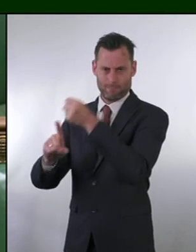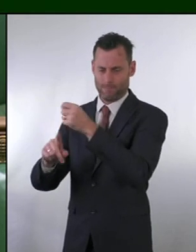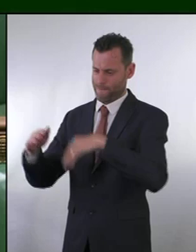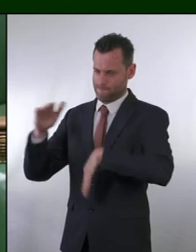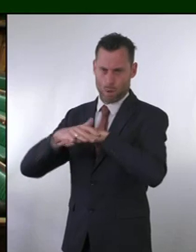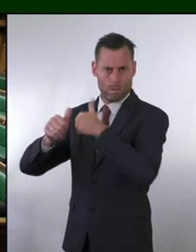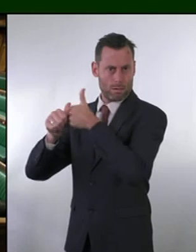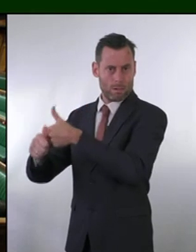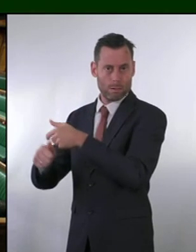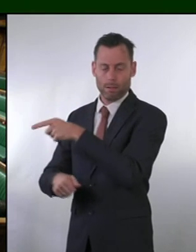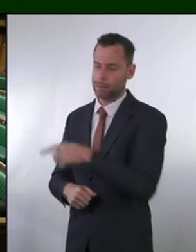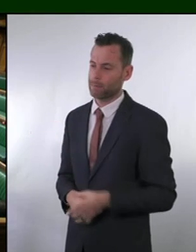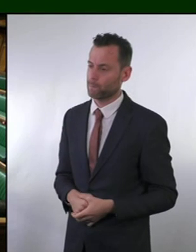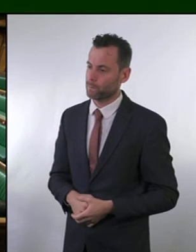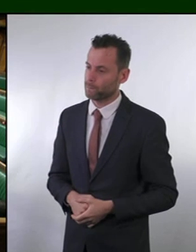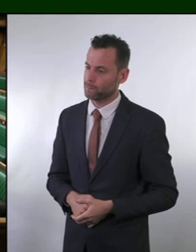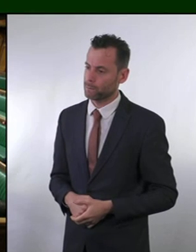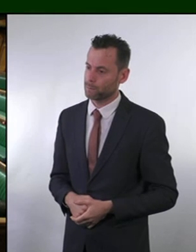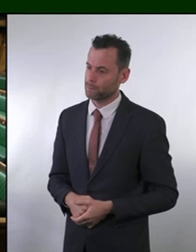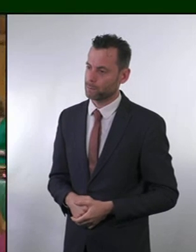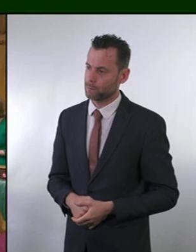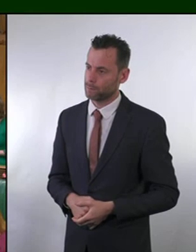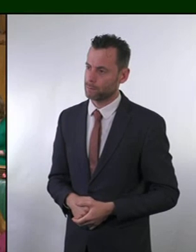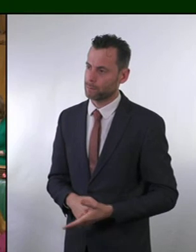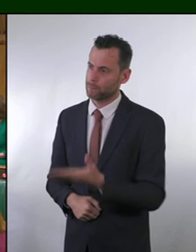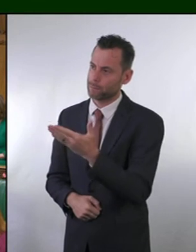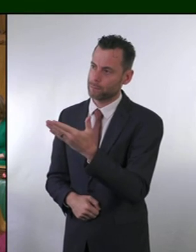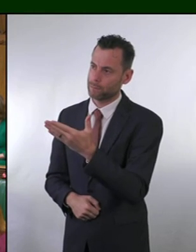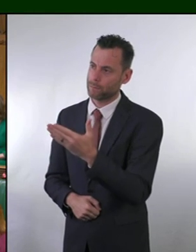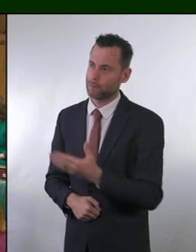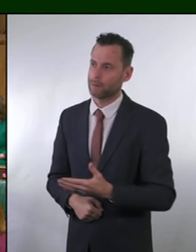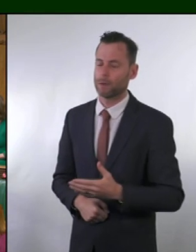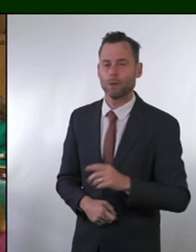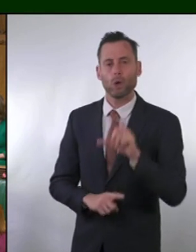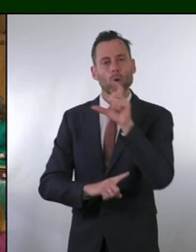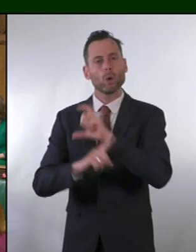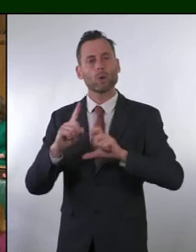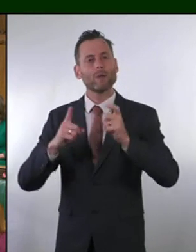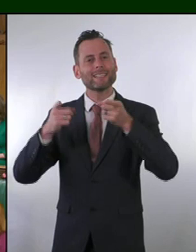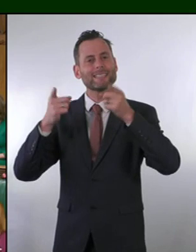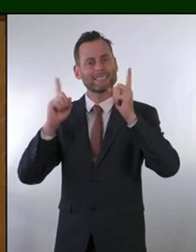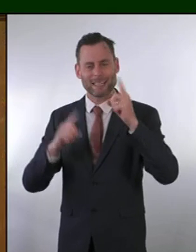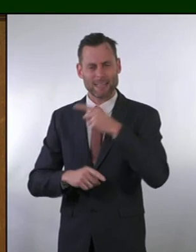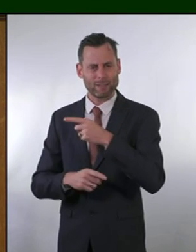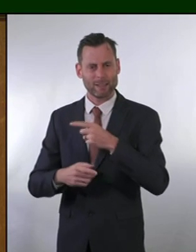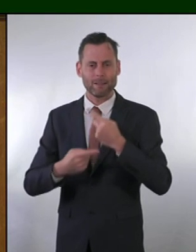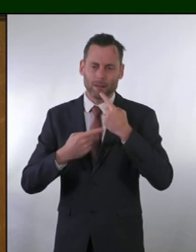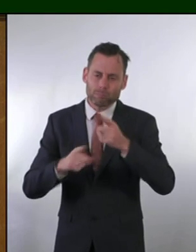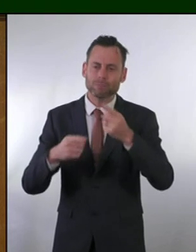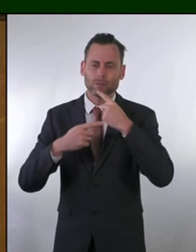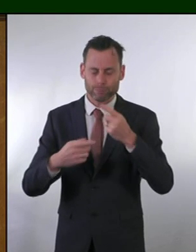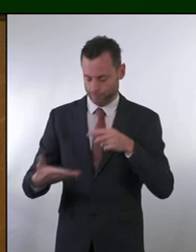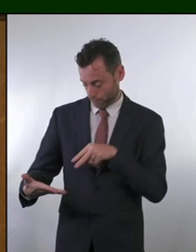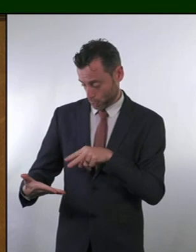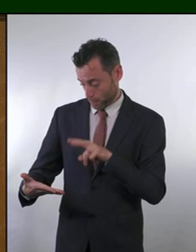Matt WesternThe Secretary of State for Housing, Communities and Local Government has a habit of hitting the headlines, and not always for the right reason.